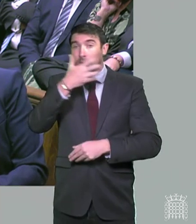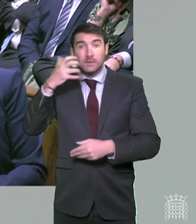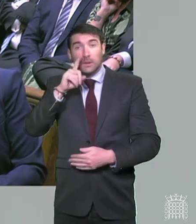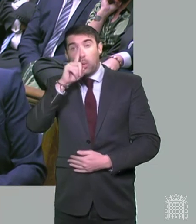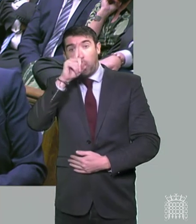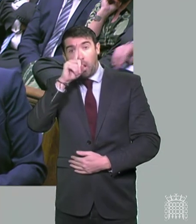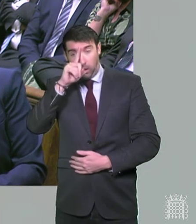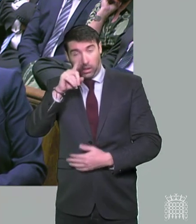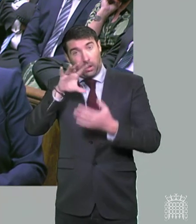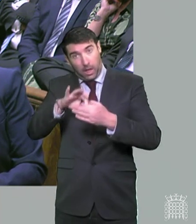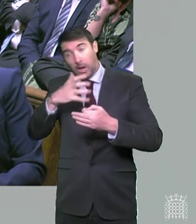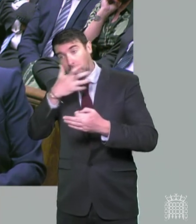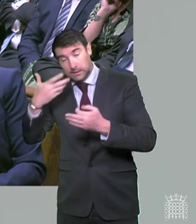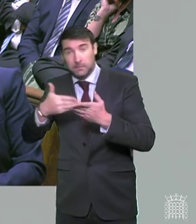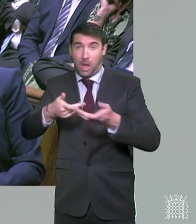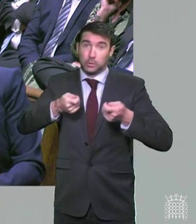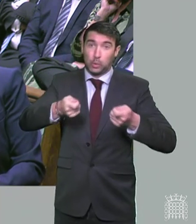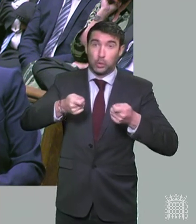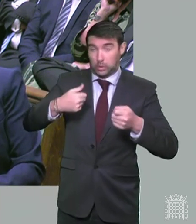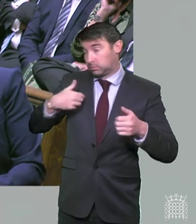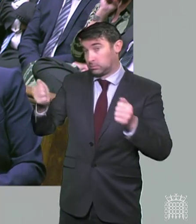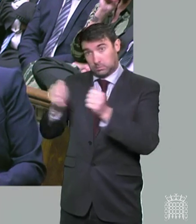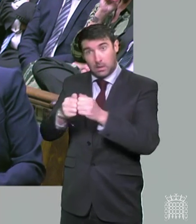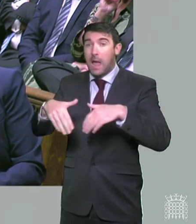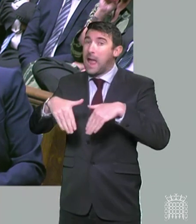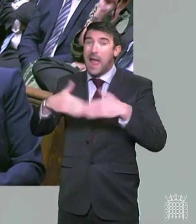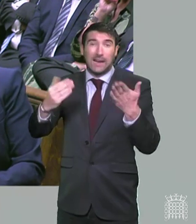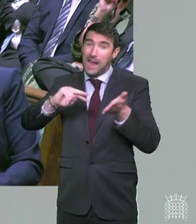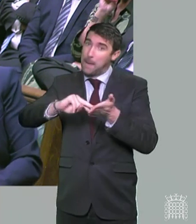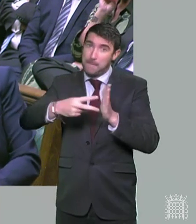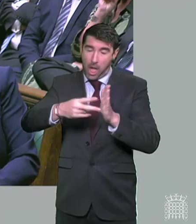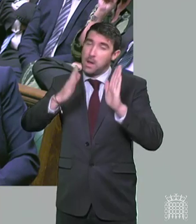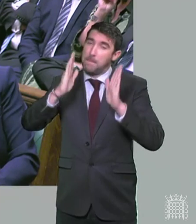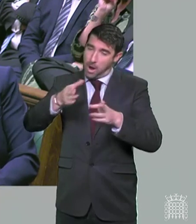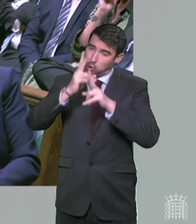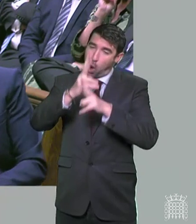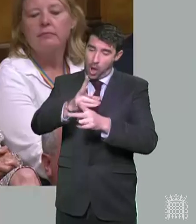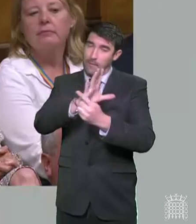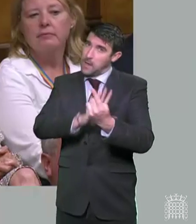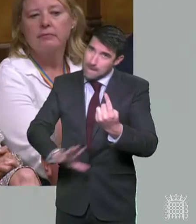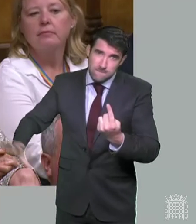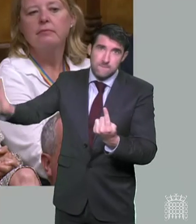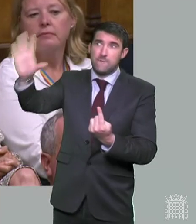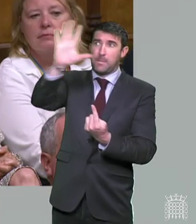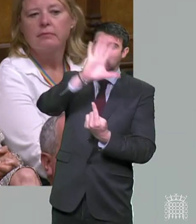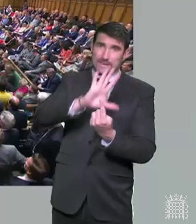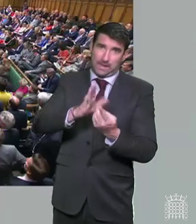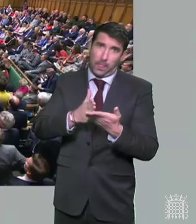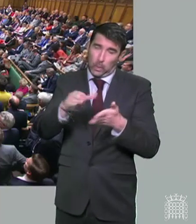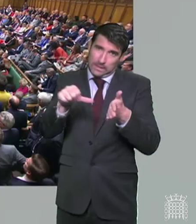We need to make sure that we are looking after everybody in this very, very difficult winter that we are facing.